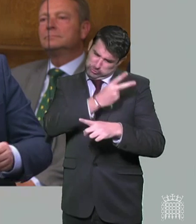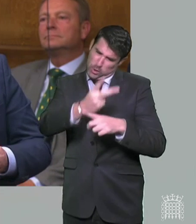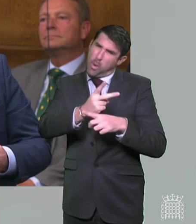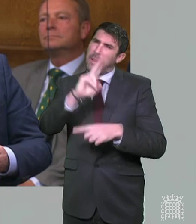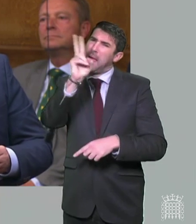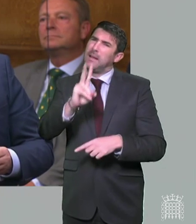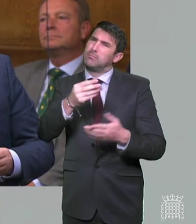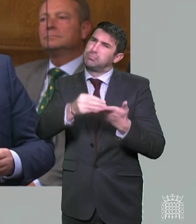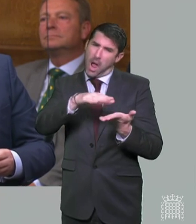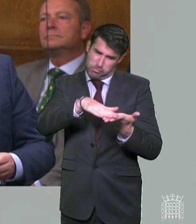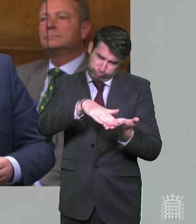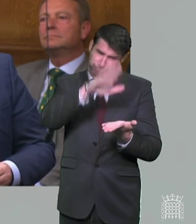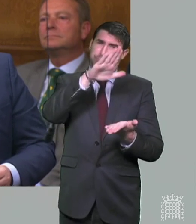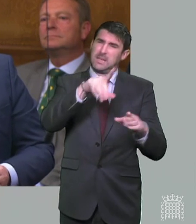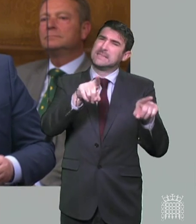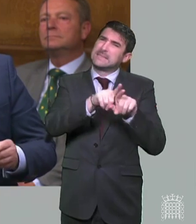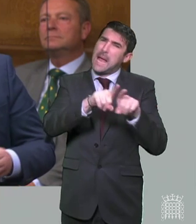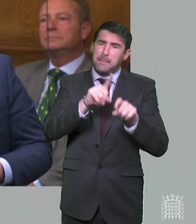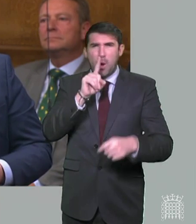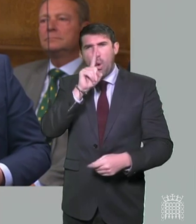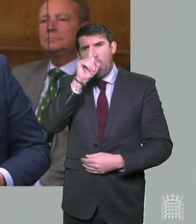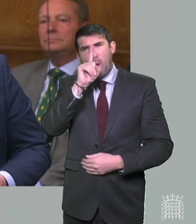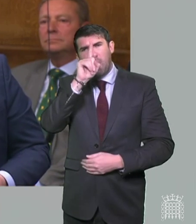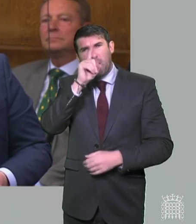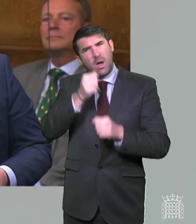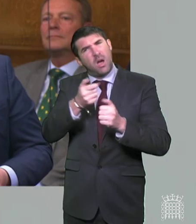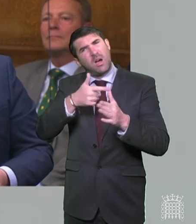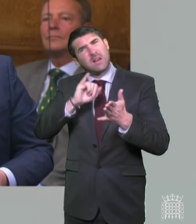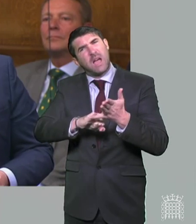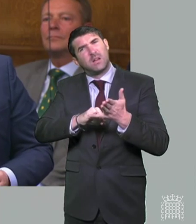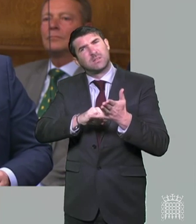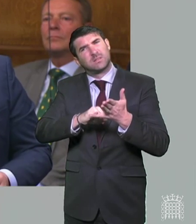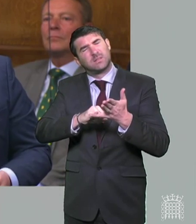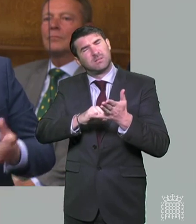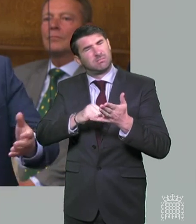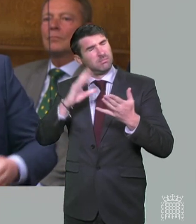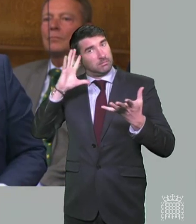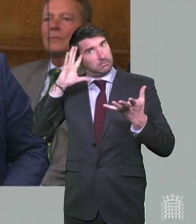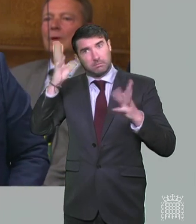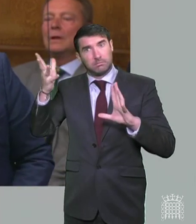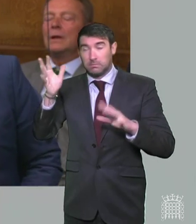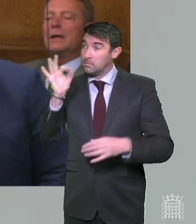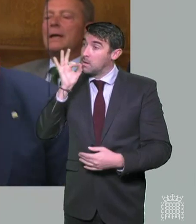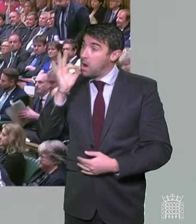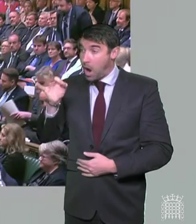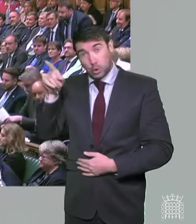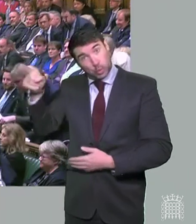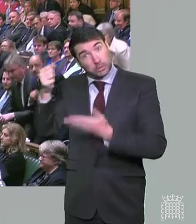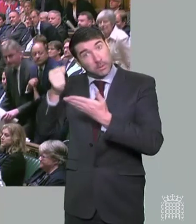Will my right honourable Friend confirm that she is on the side of the consumer in her energy policy, which we will hear about tomorrow?